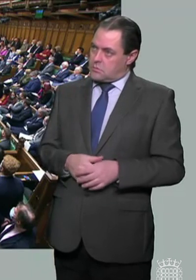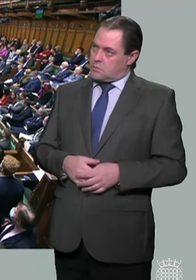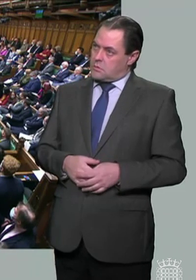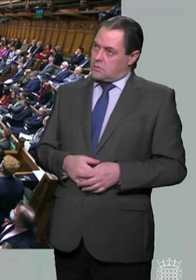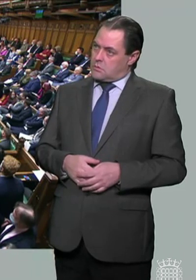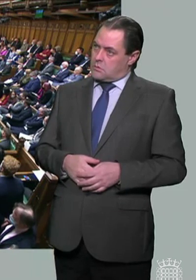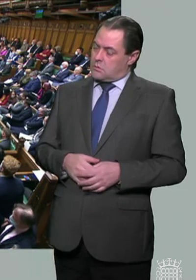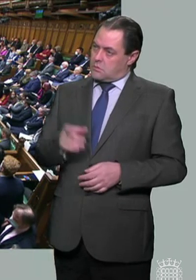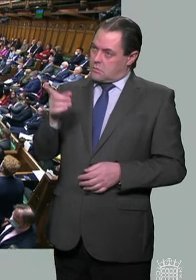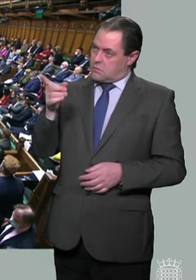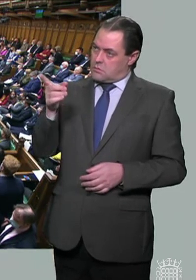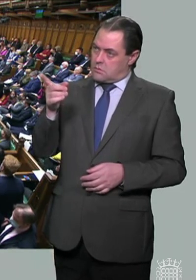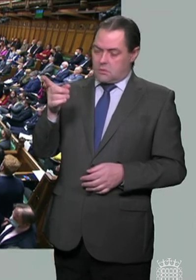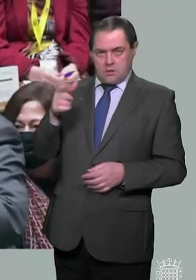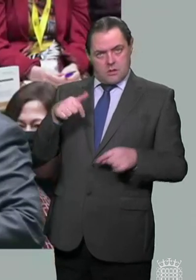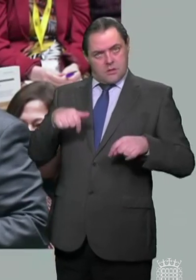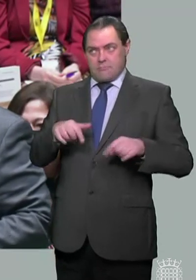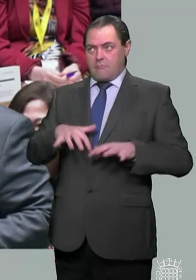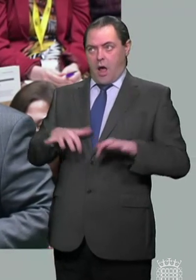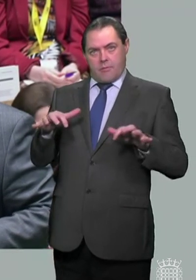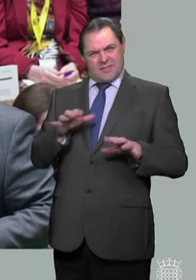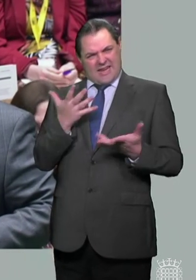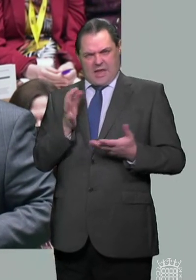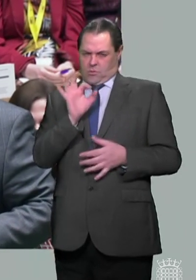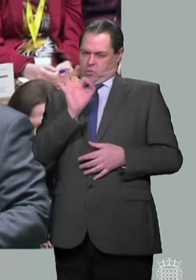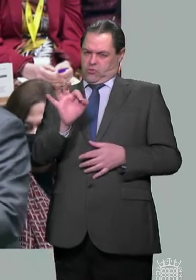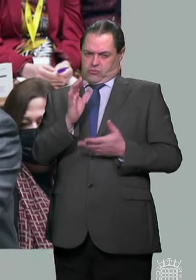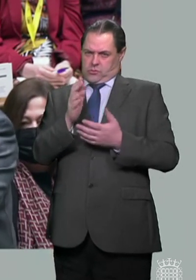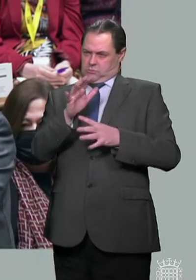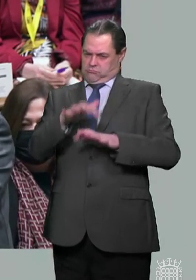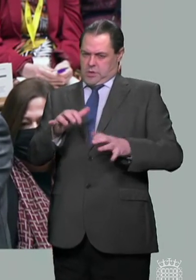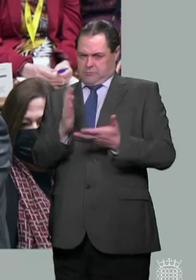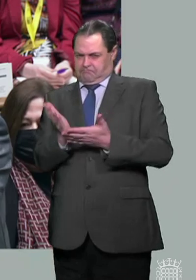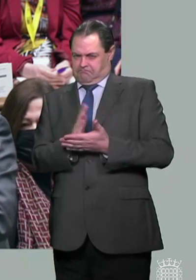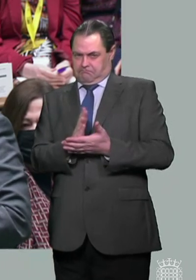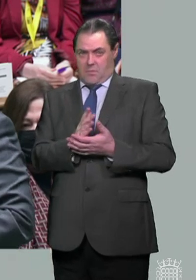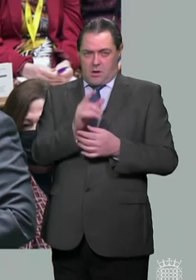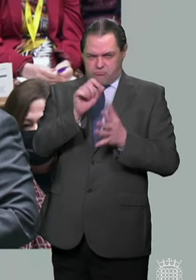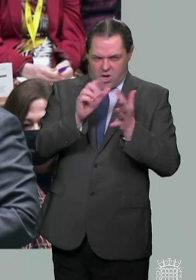They are questioning this Parliament and questioning this Prime Minister that we cannot trust.